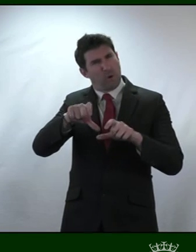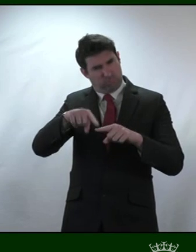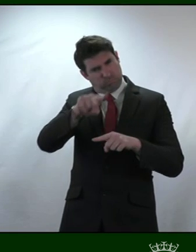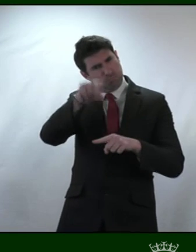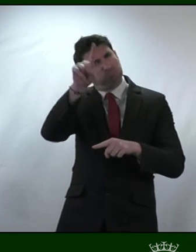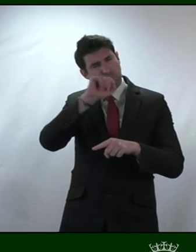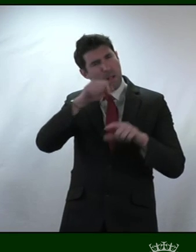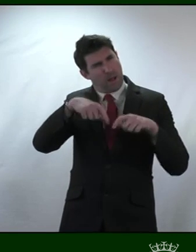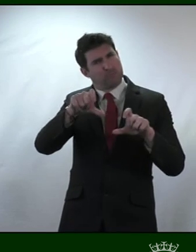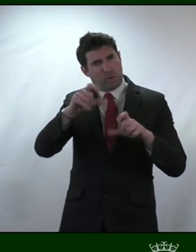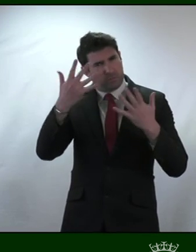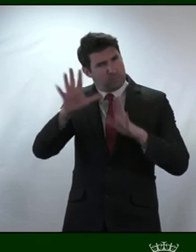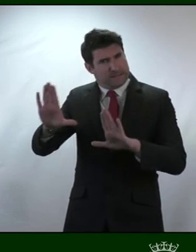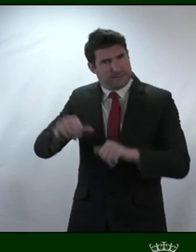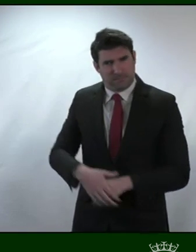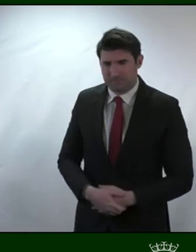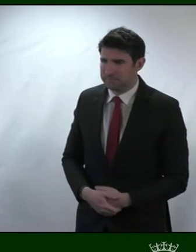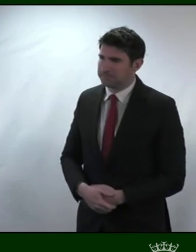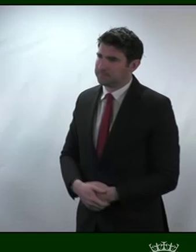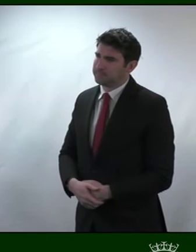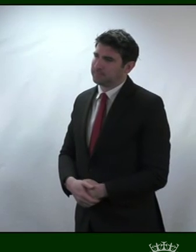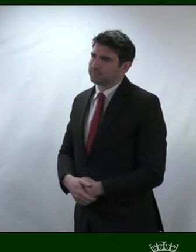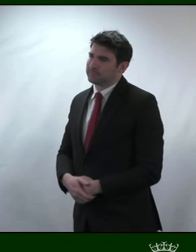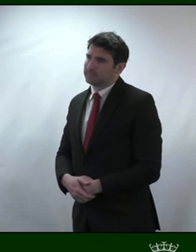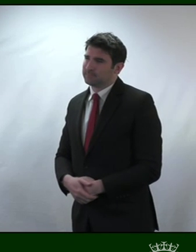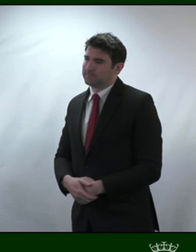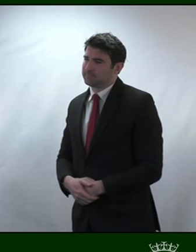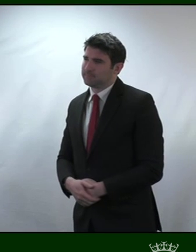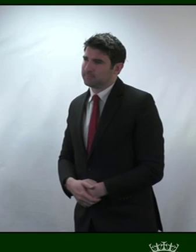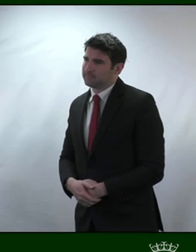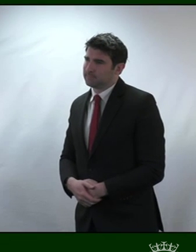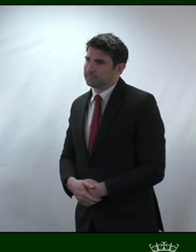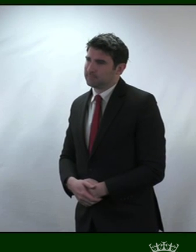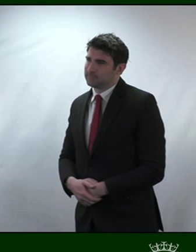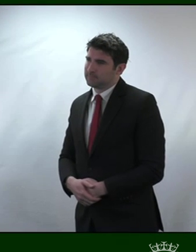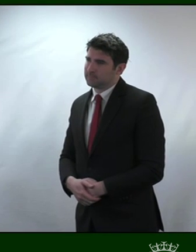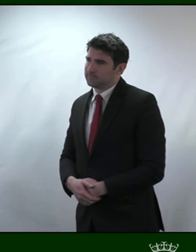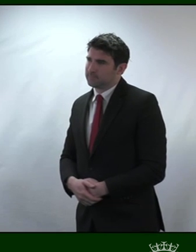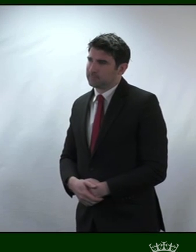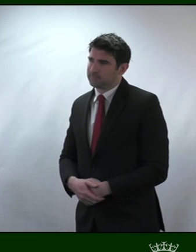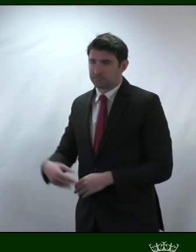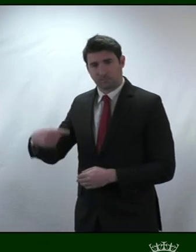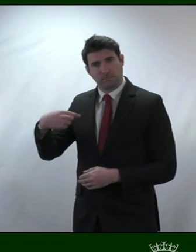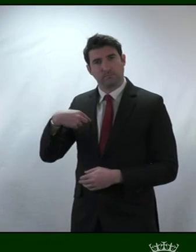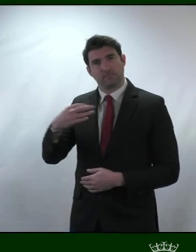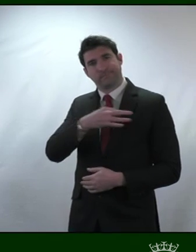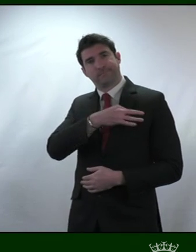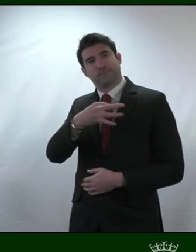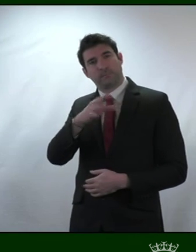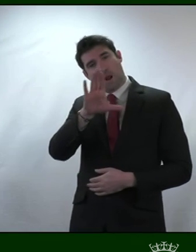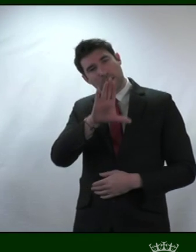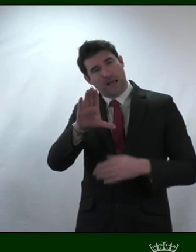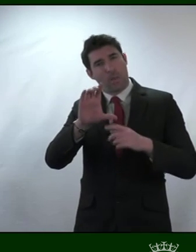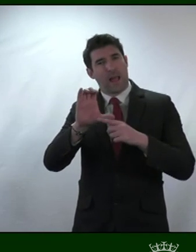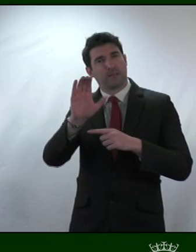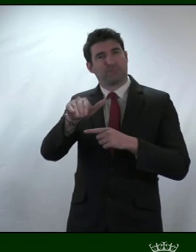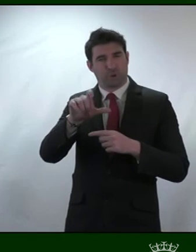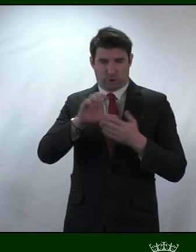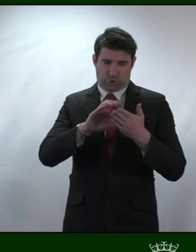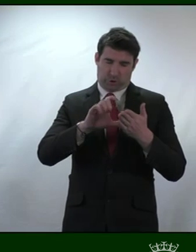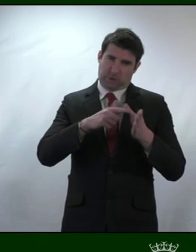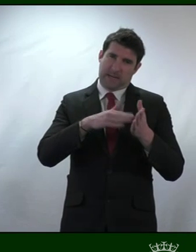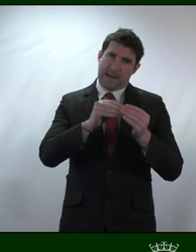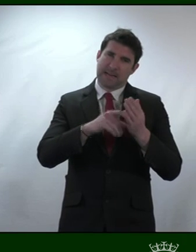Like schools and teachers across the country, those in South Cambridgeshire have been working miracles to continue providing education throughout the pandemic.